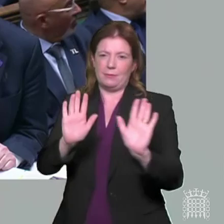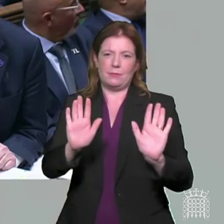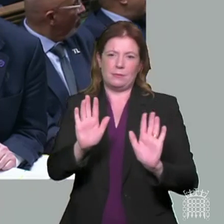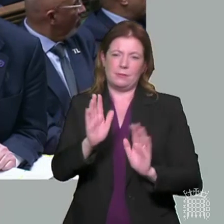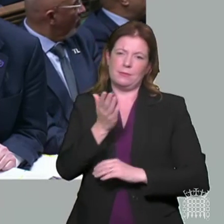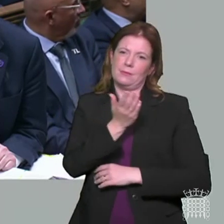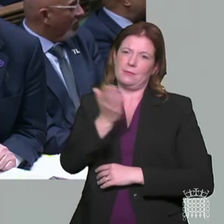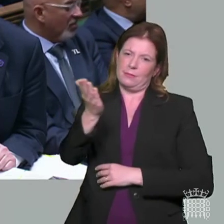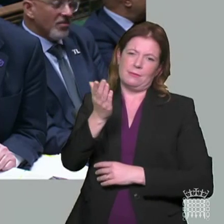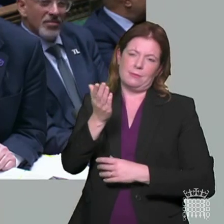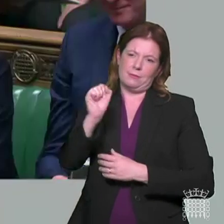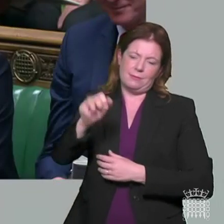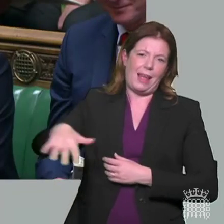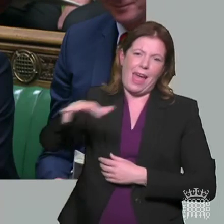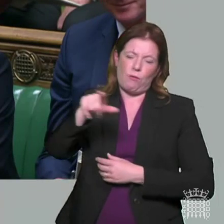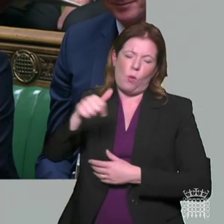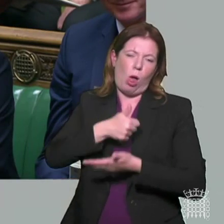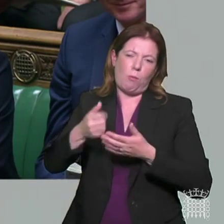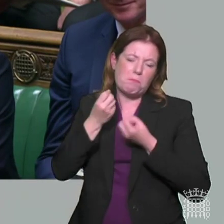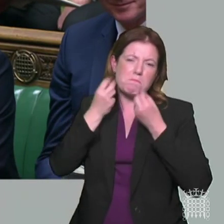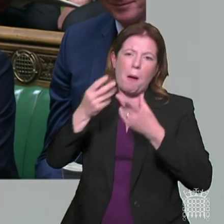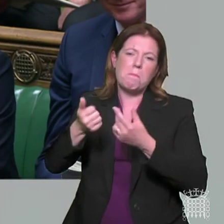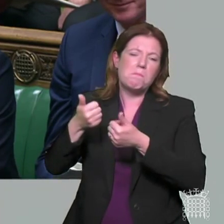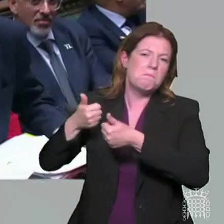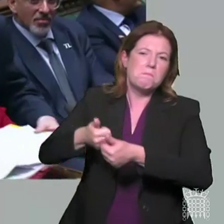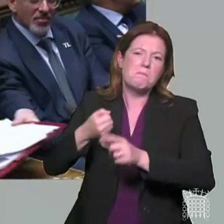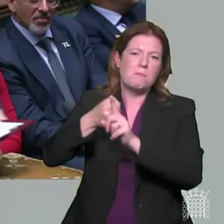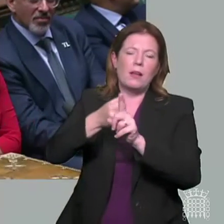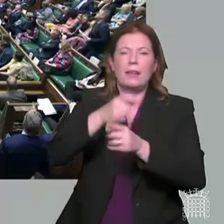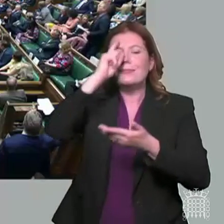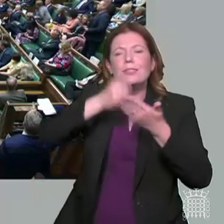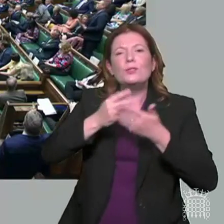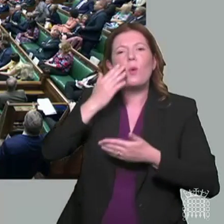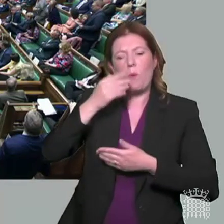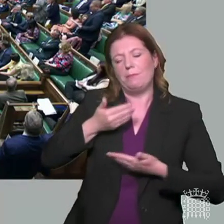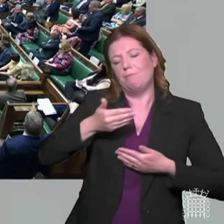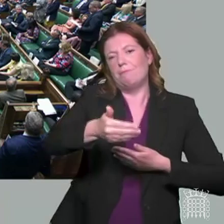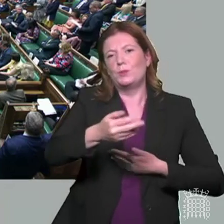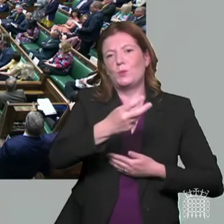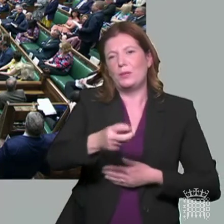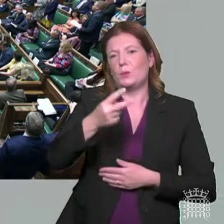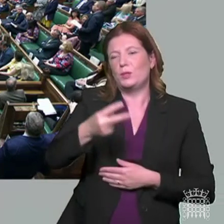My honourable Friend is a doughty campaigner for his constituents. We will make a final decision later this year.